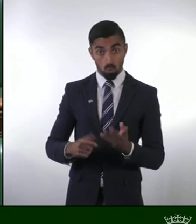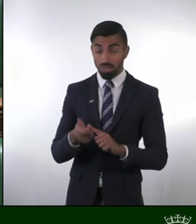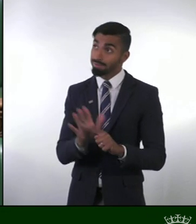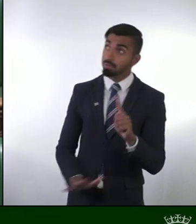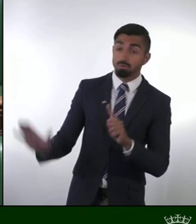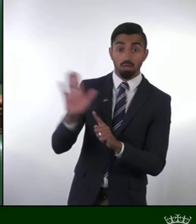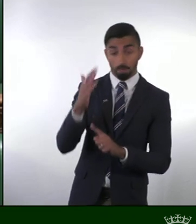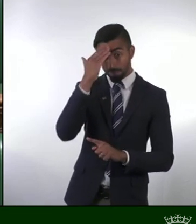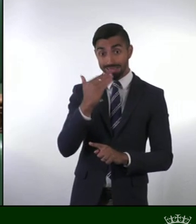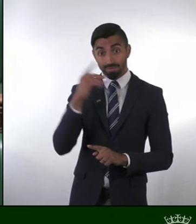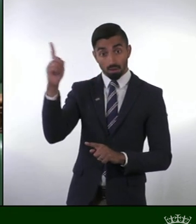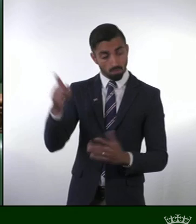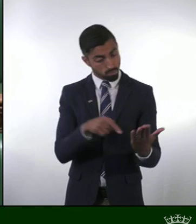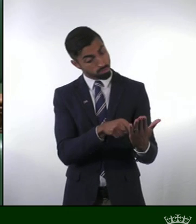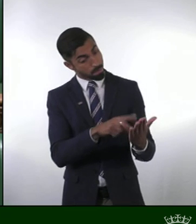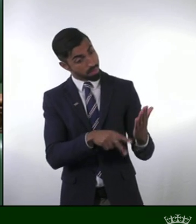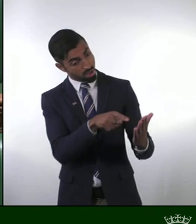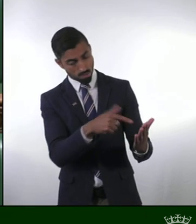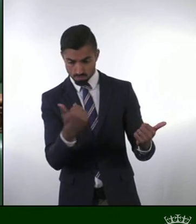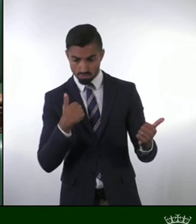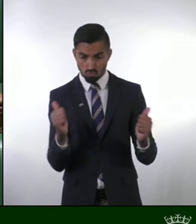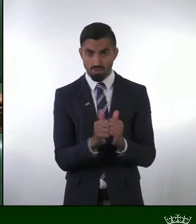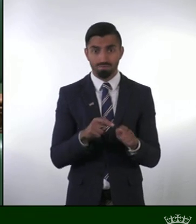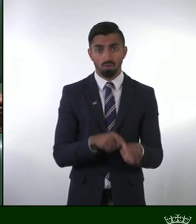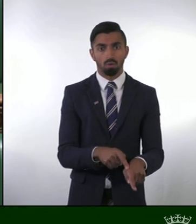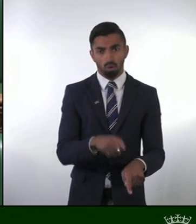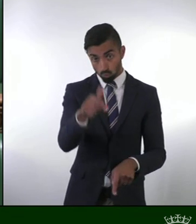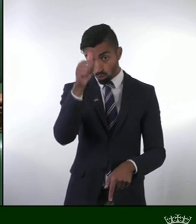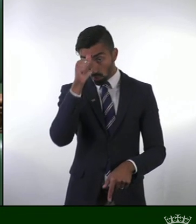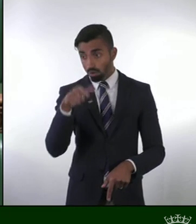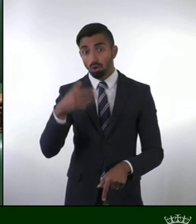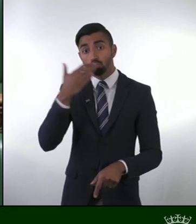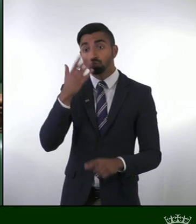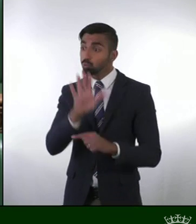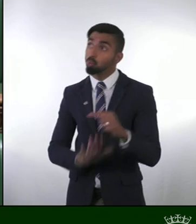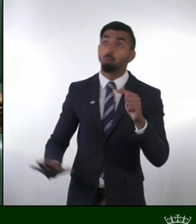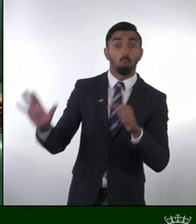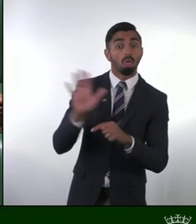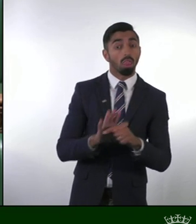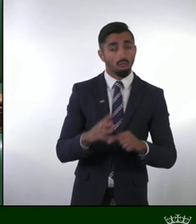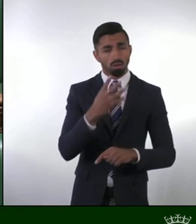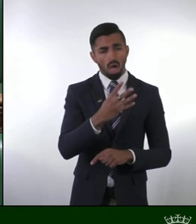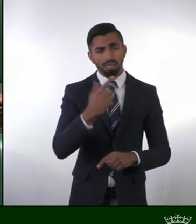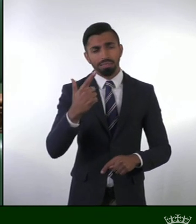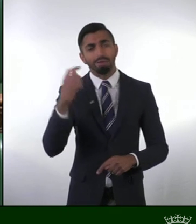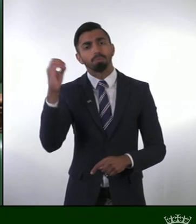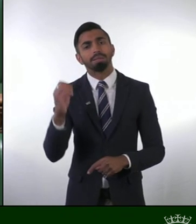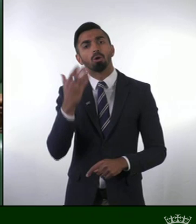All the evidence—97% of the schools that have submitted data are now seeing kids come back to school.